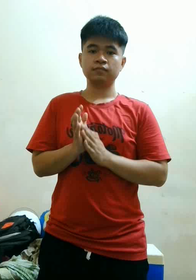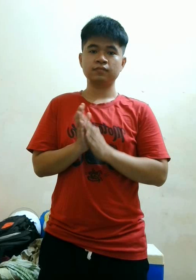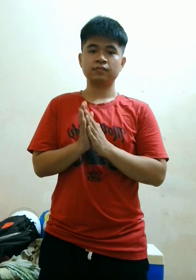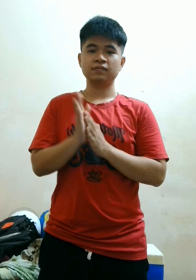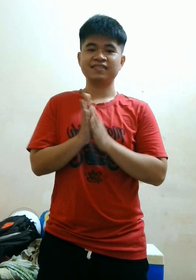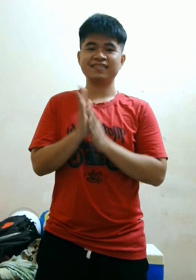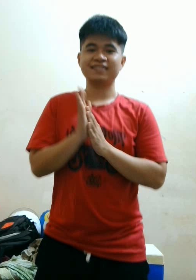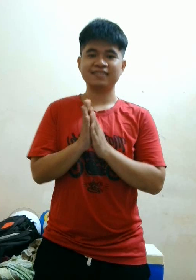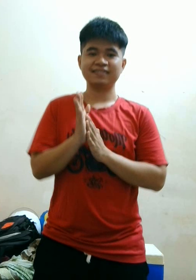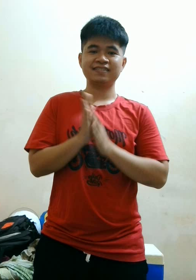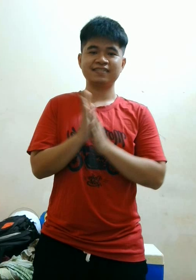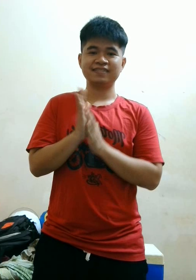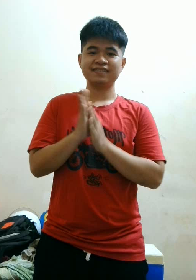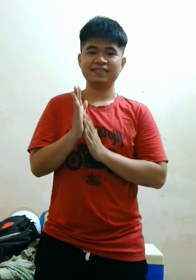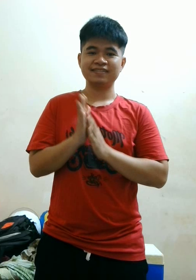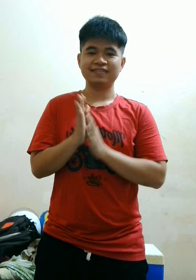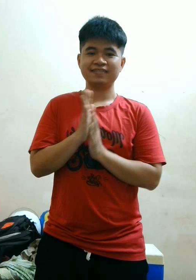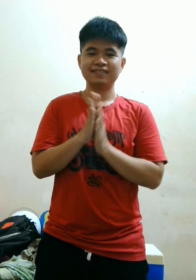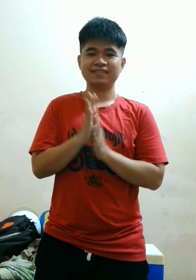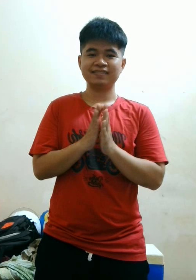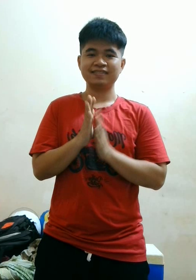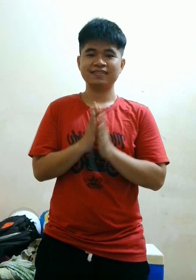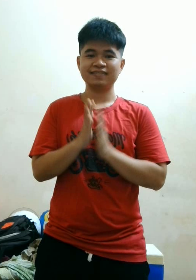hung thu